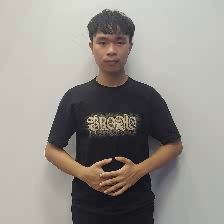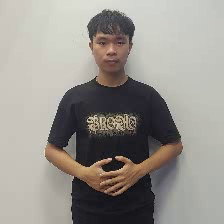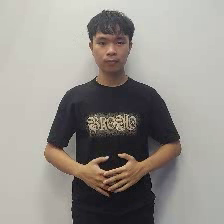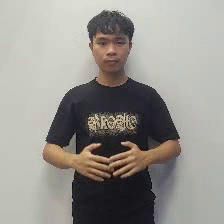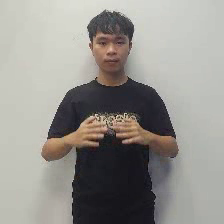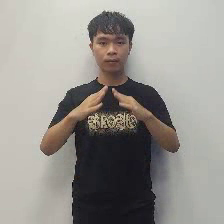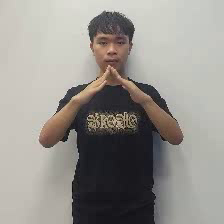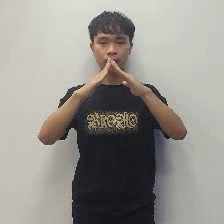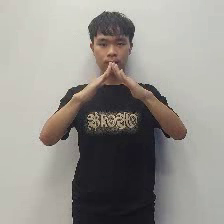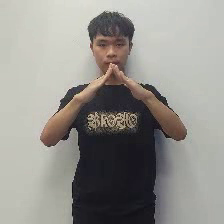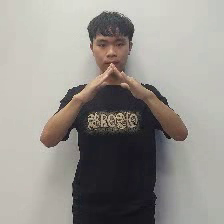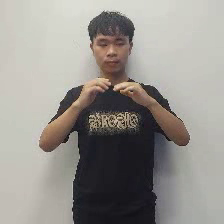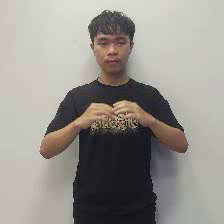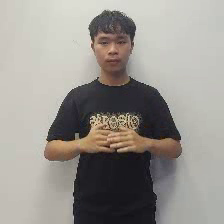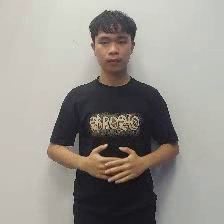Nhà